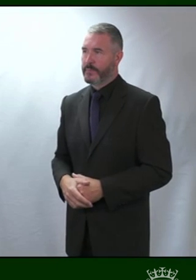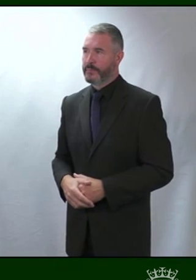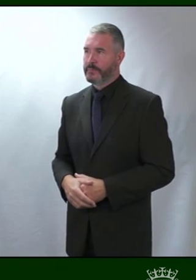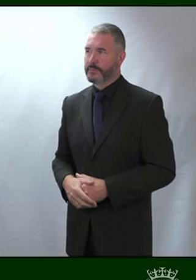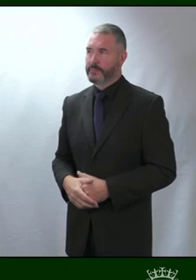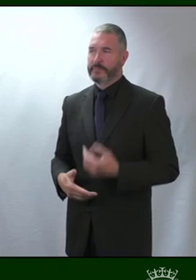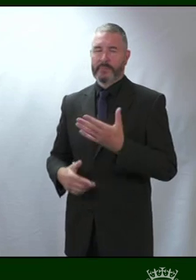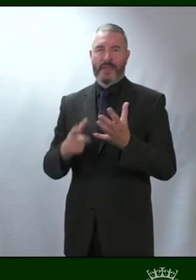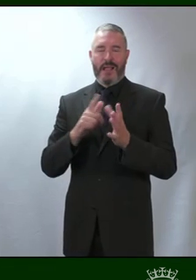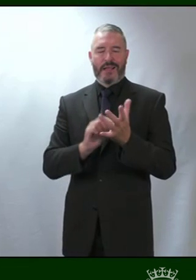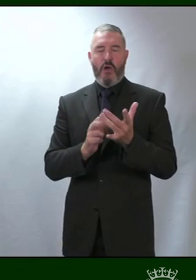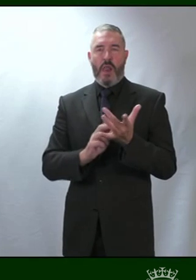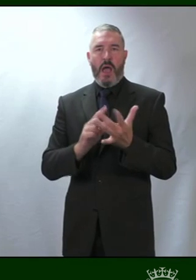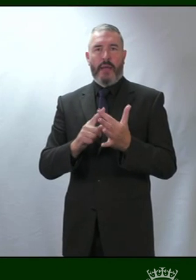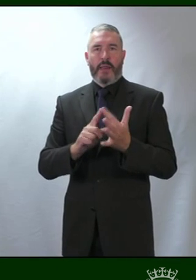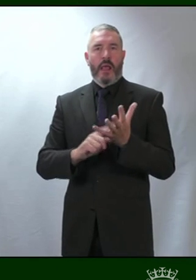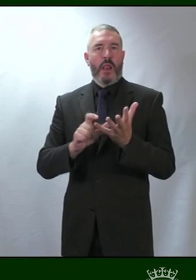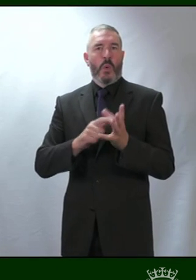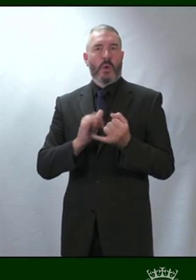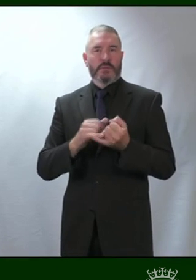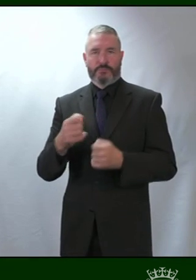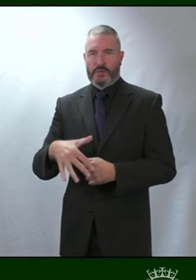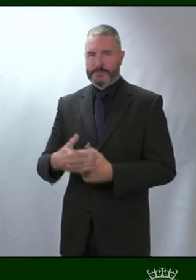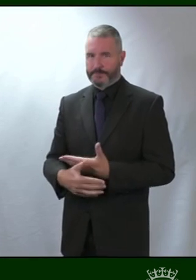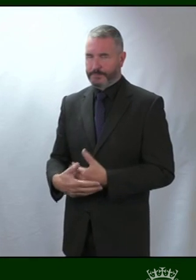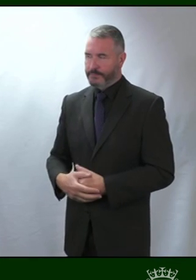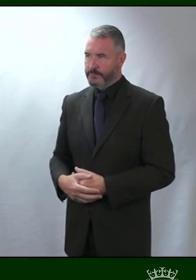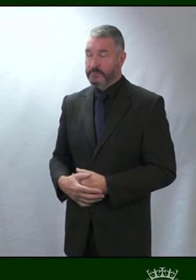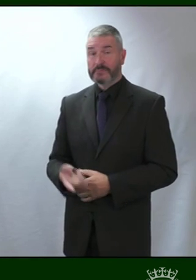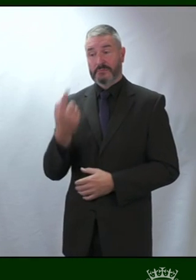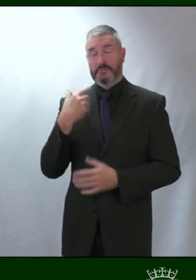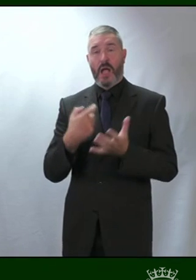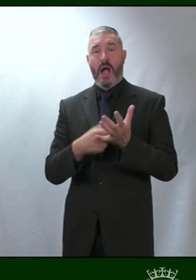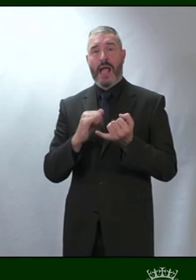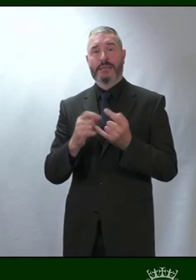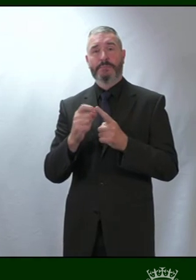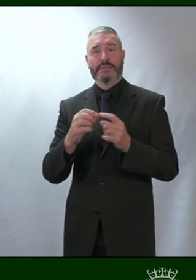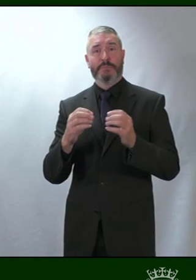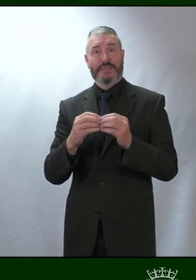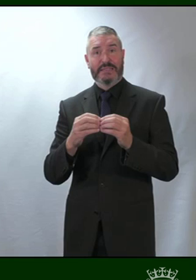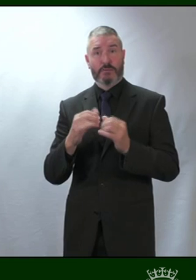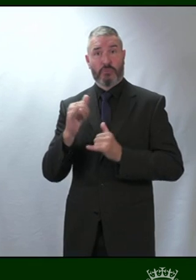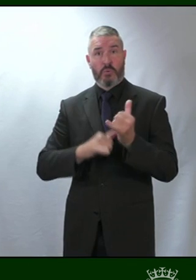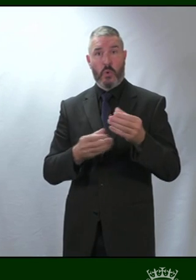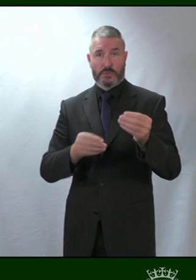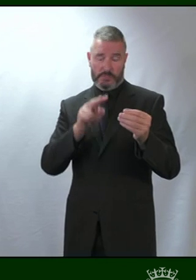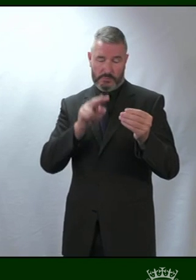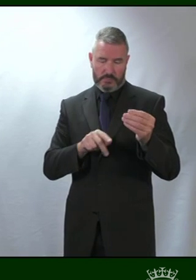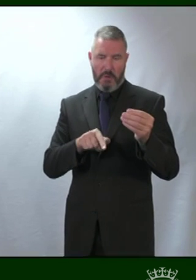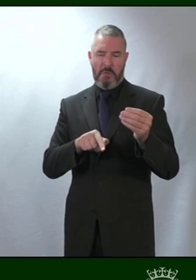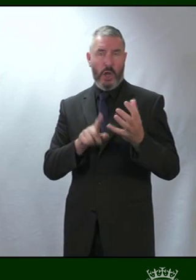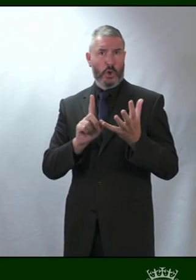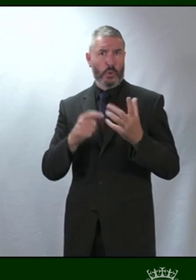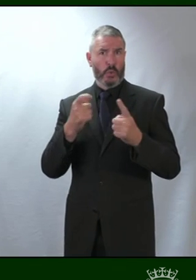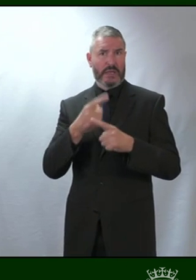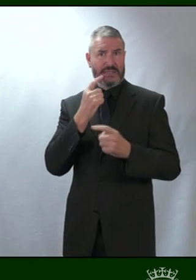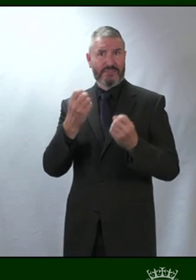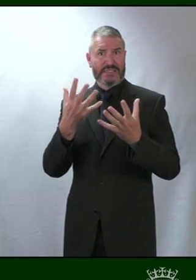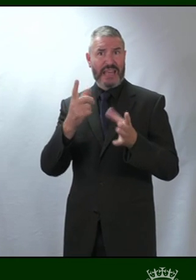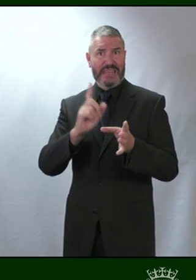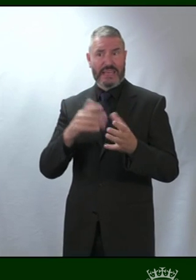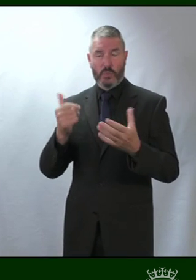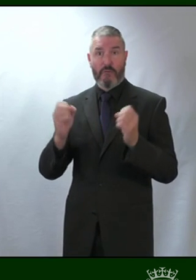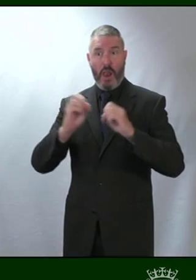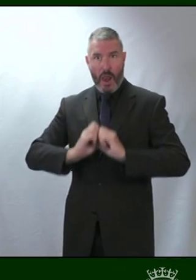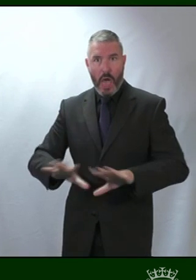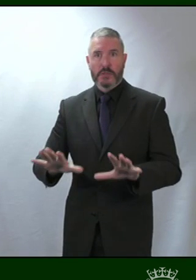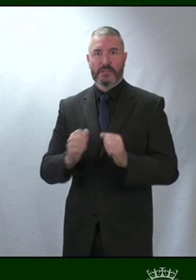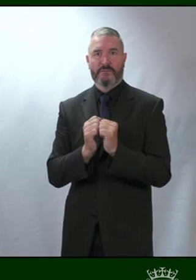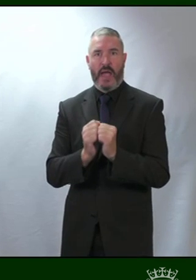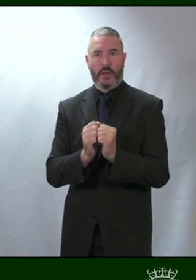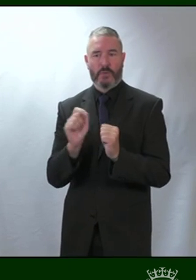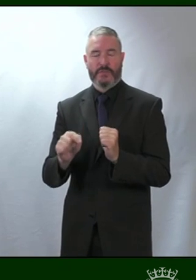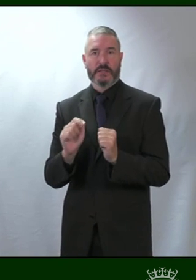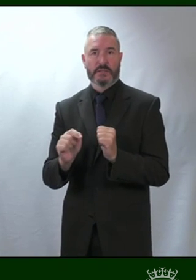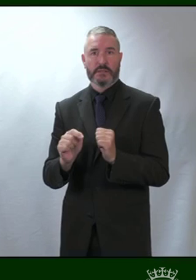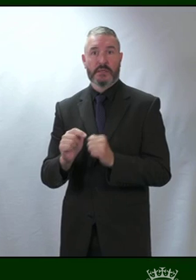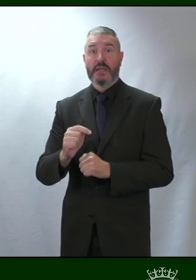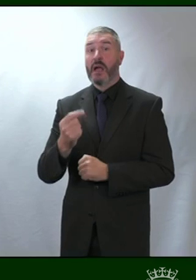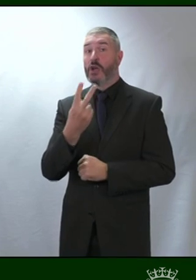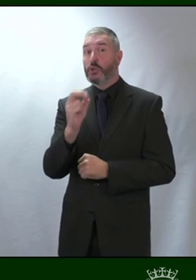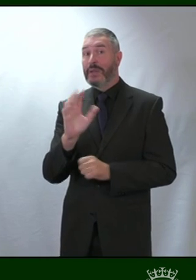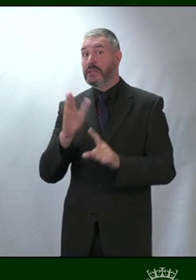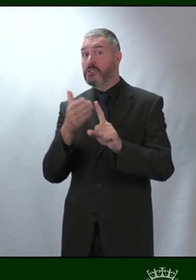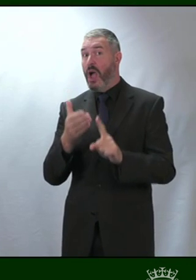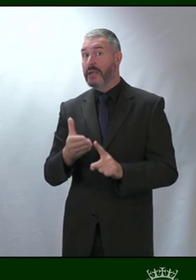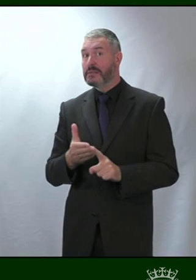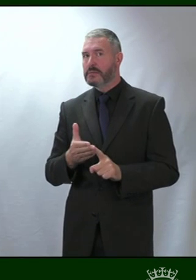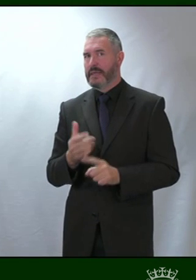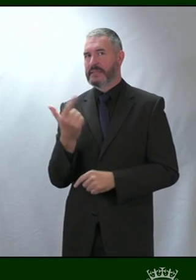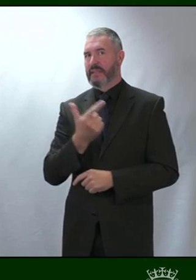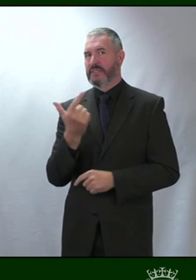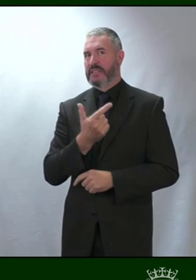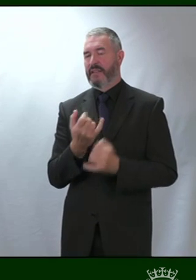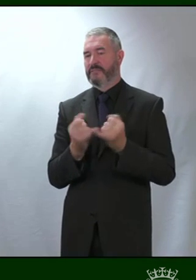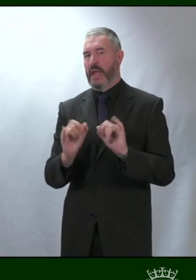Last week, a Royal Society for the Protection of Birds report noted that the UK had seen a lost decade for nature, with the Government failing to reach 17 out of the 20 targets they had signed up to.